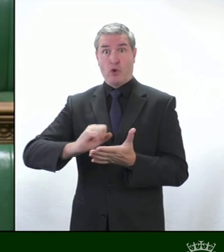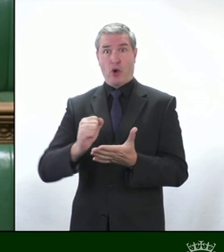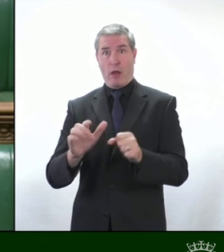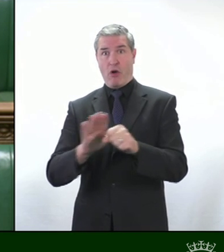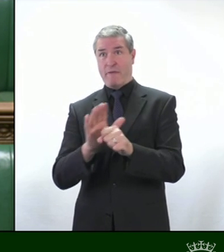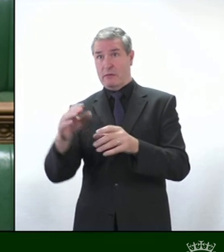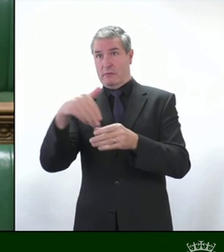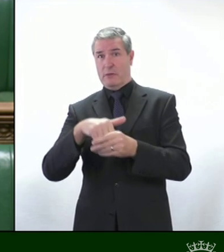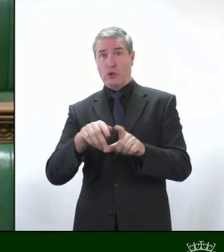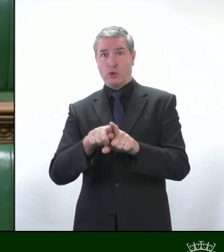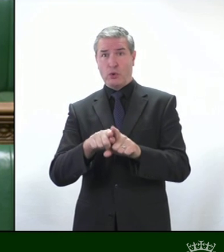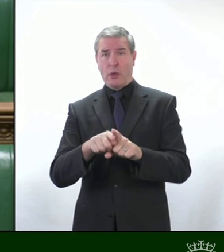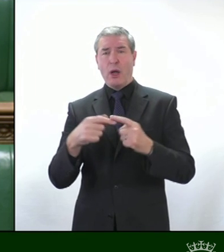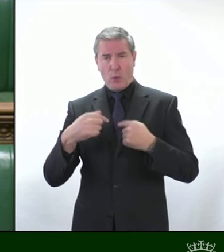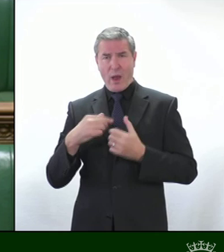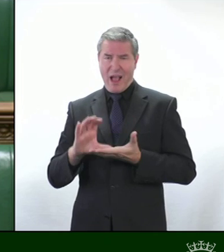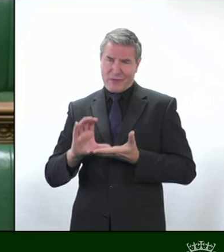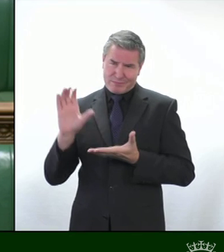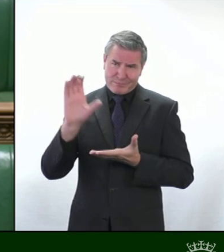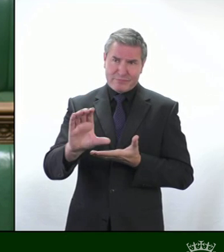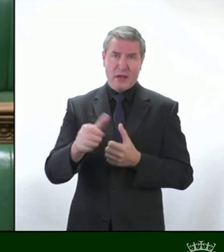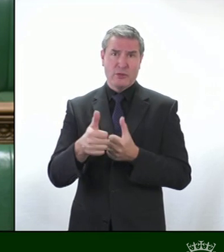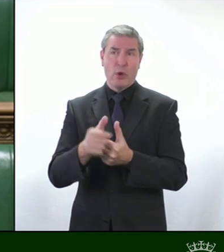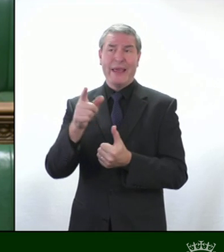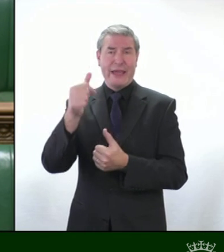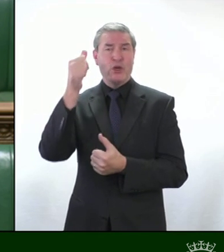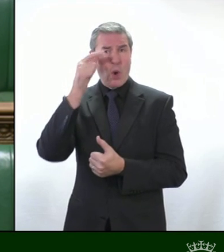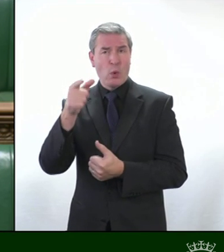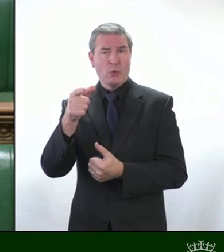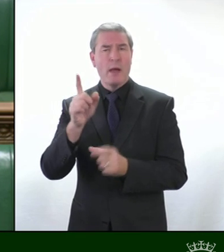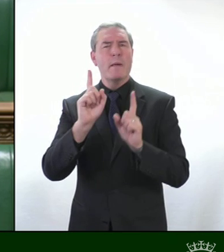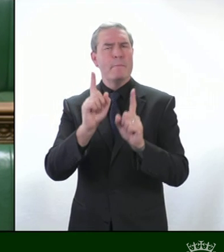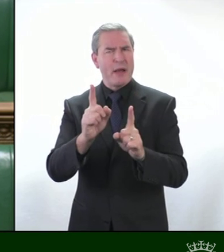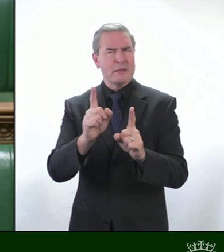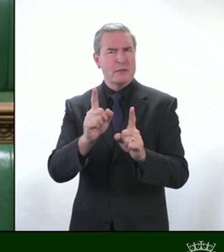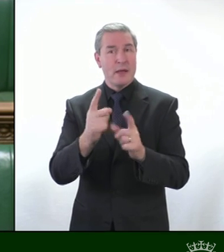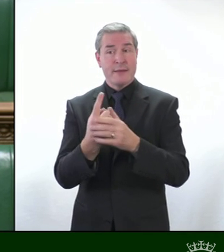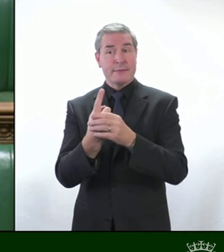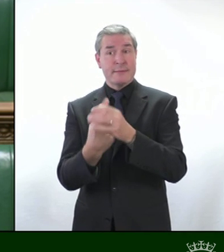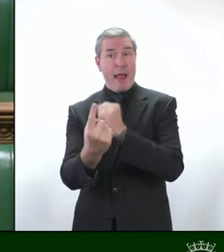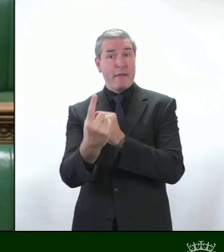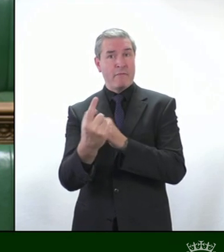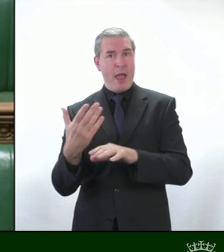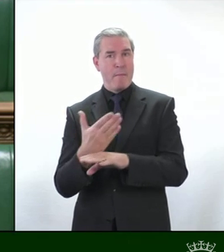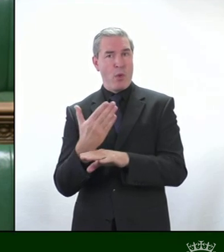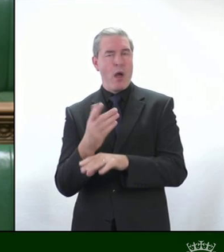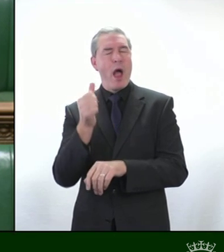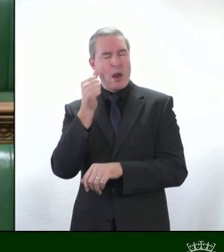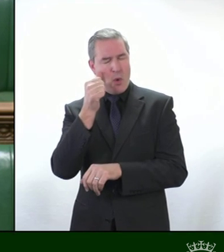We have put in a huge package of support. He knows this, but I must repeat this for self-employed people across the country.